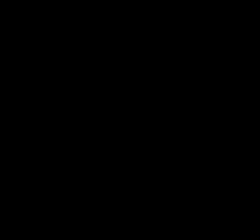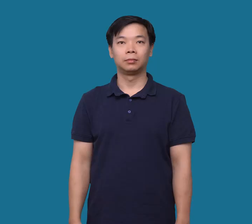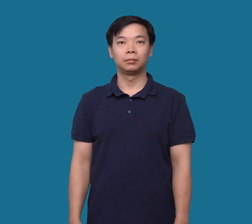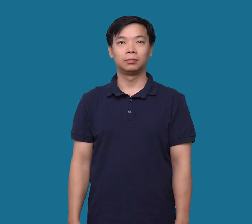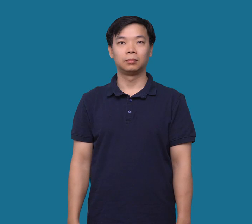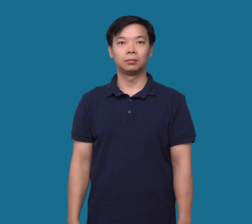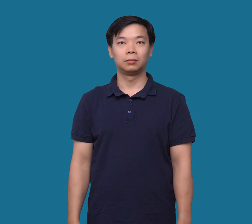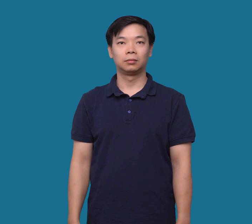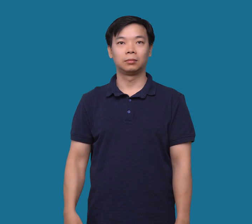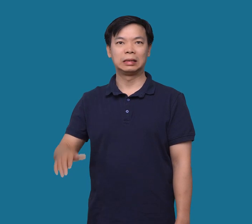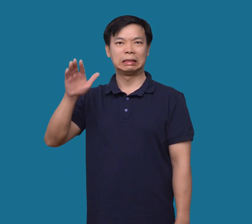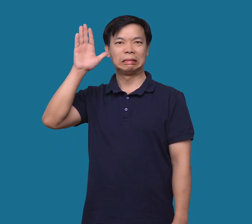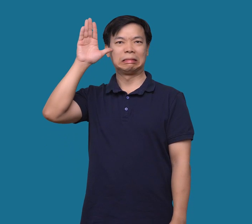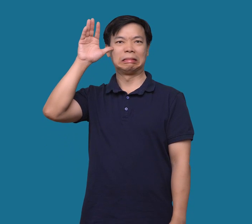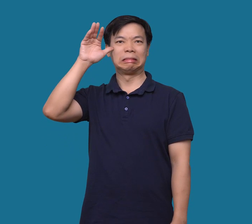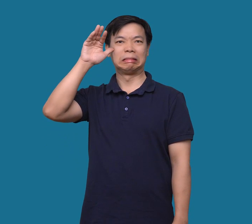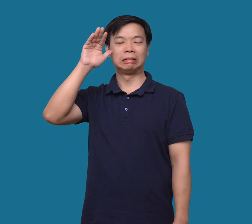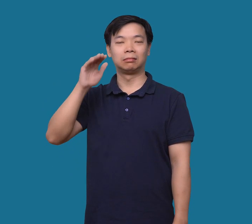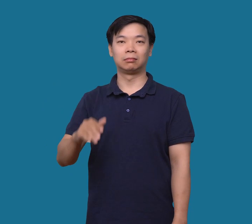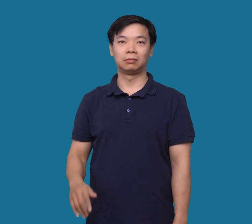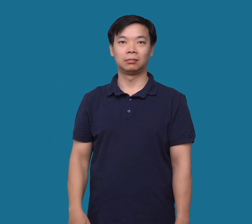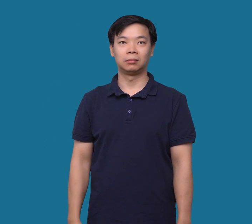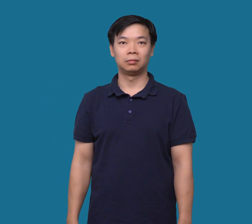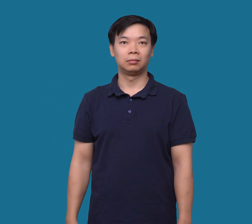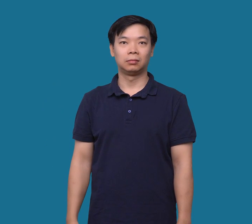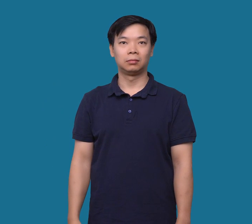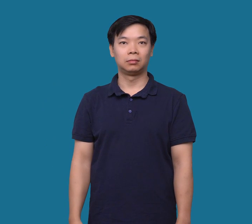xanh xao